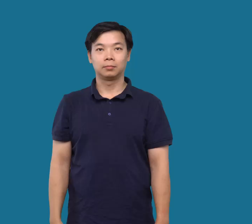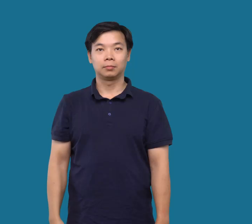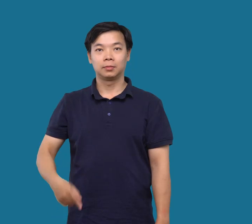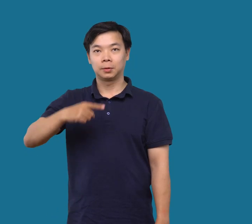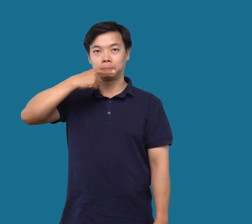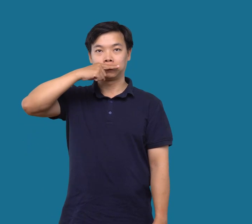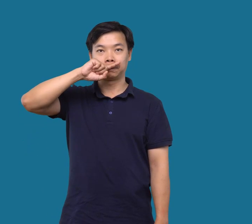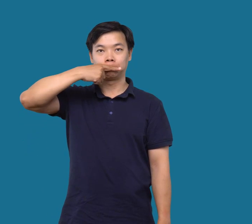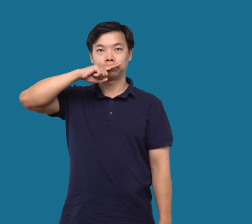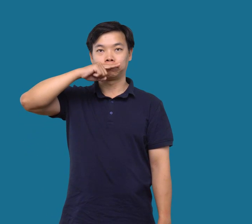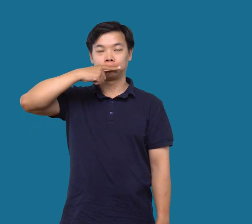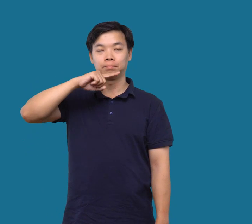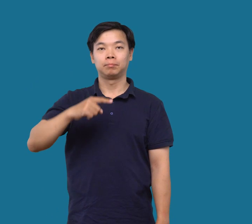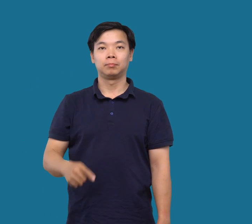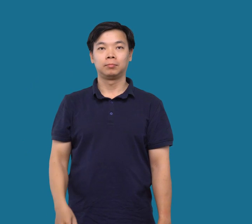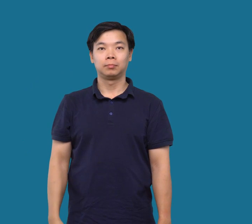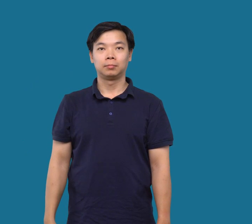ngô